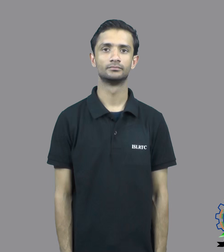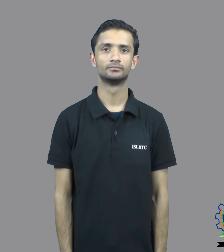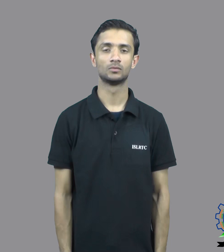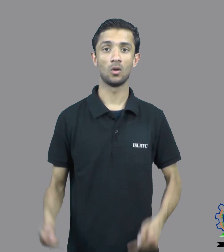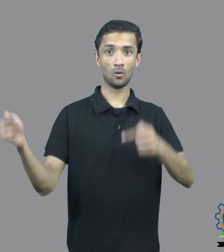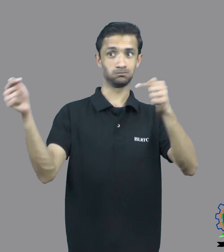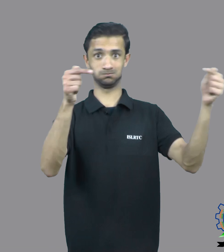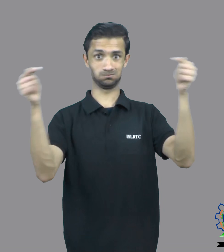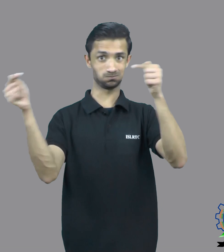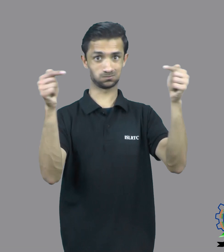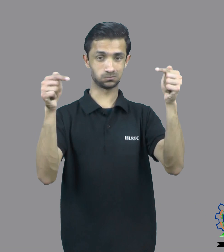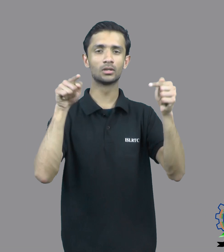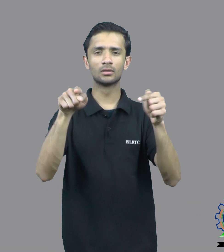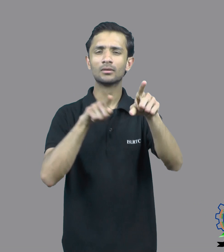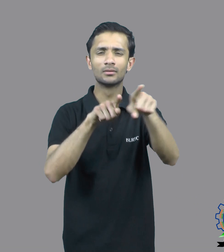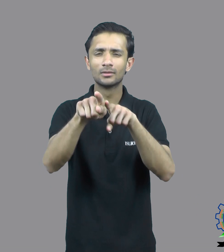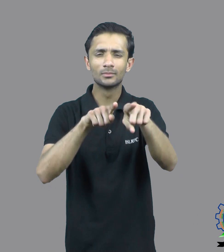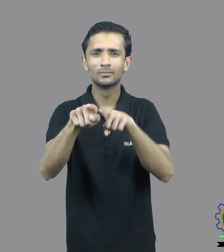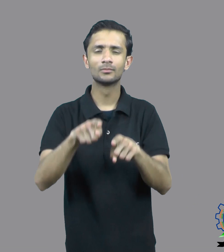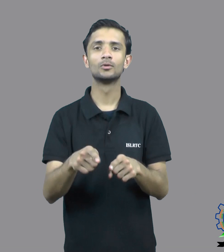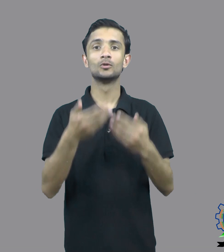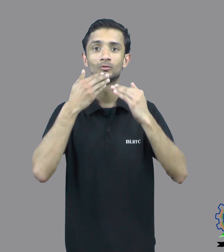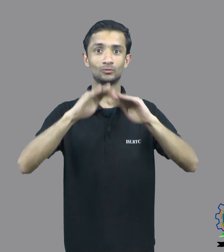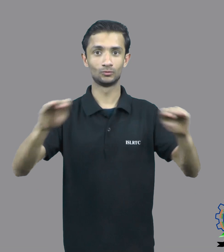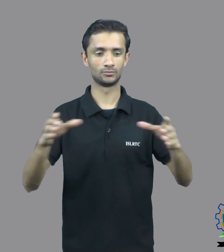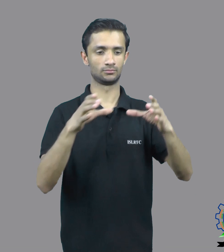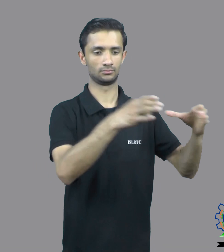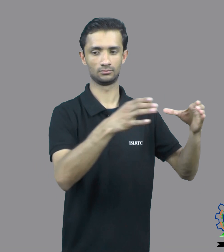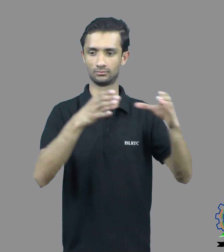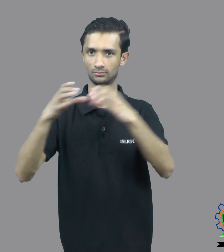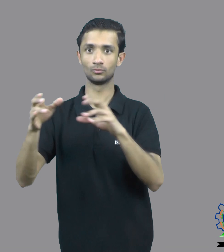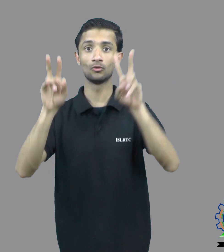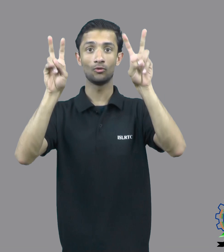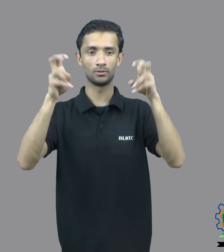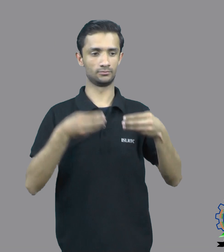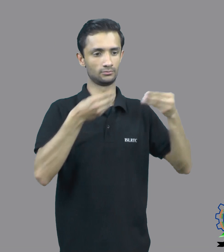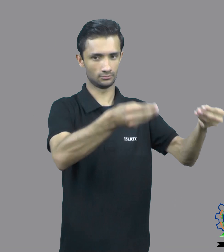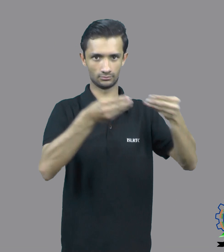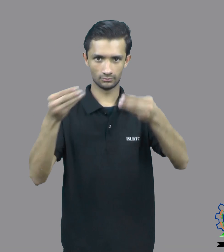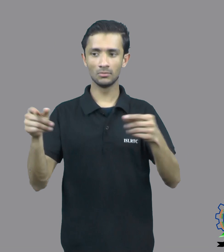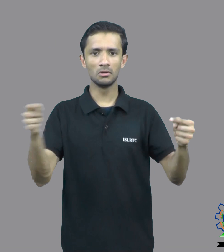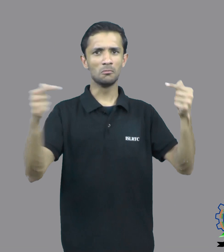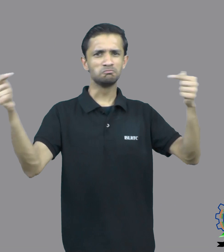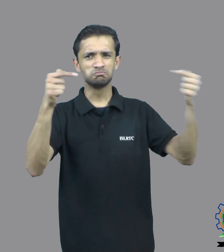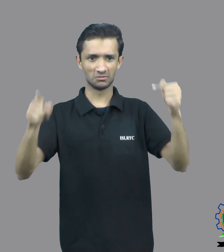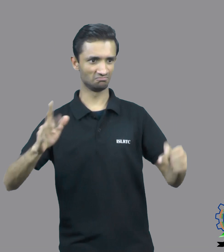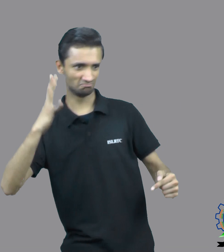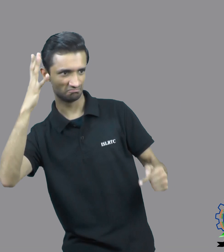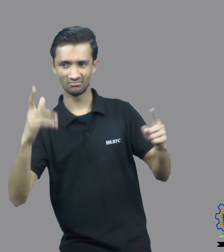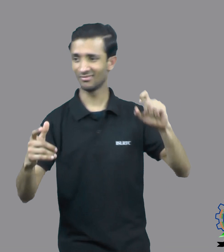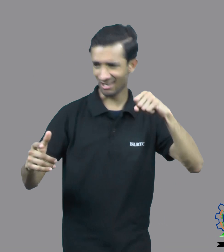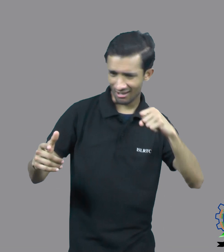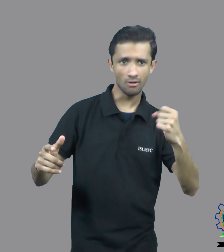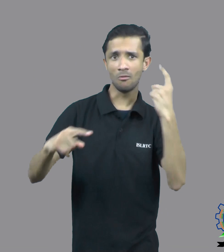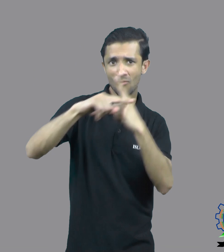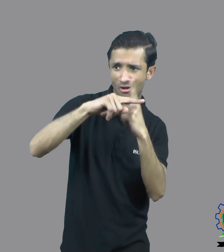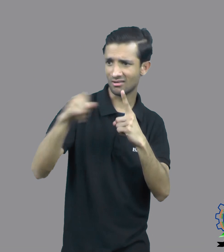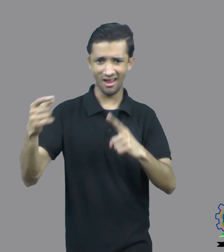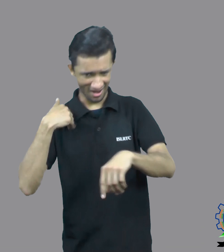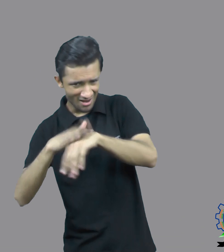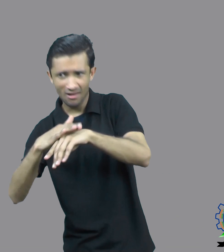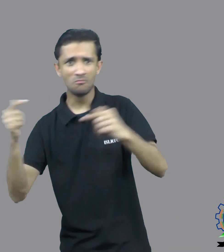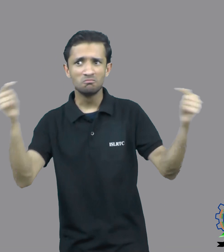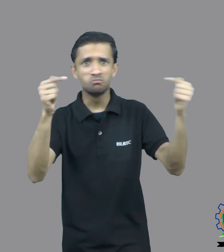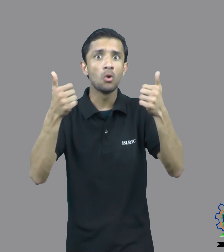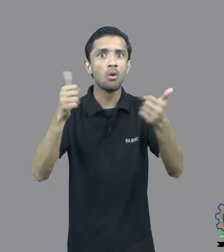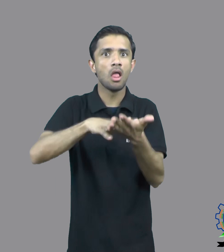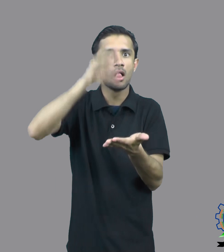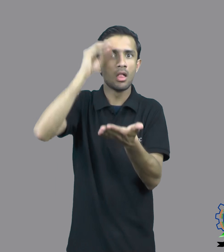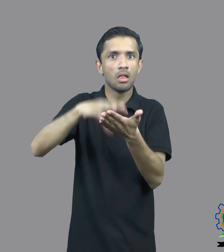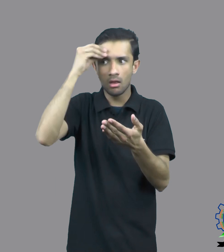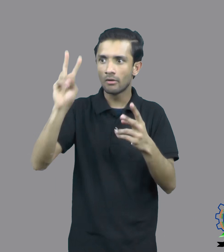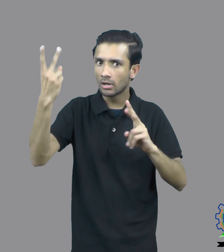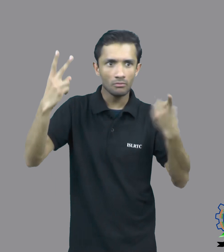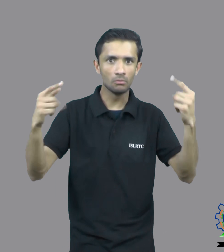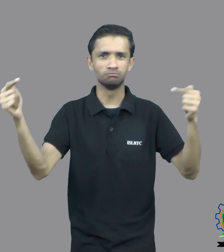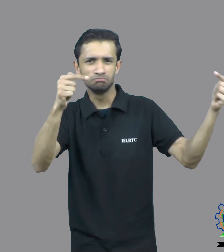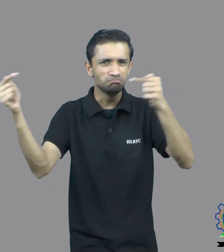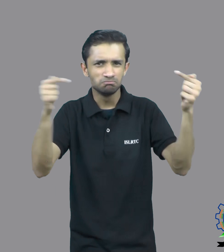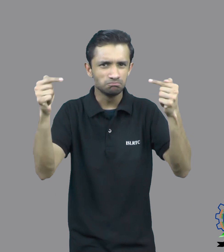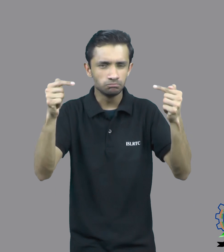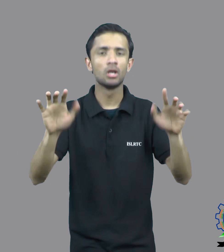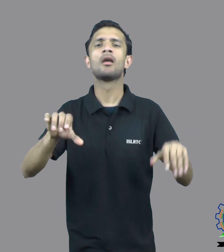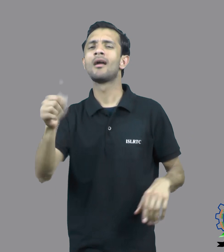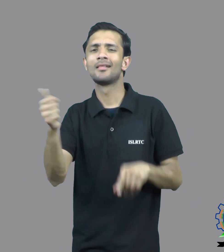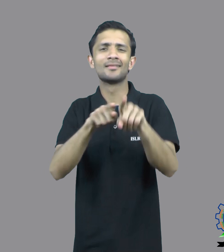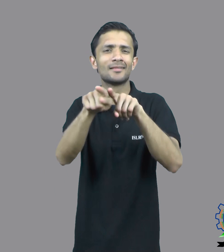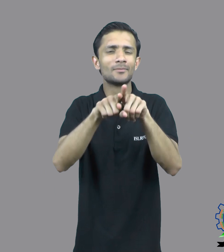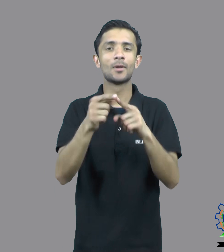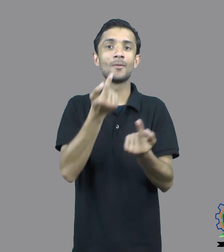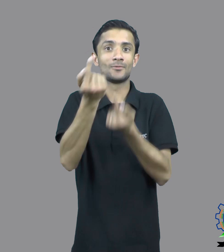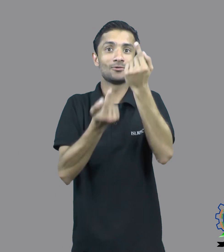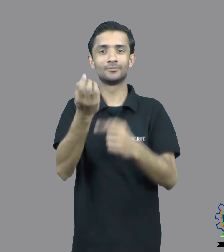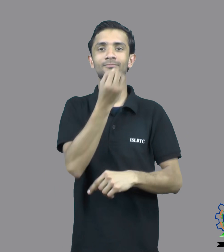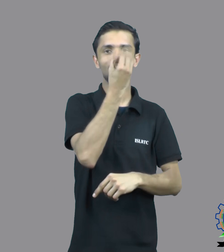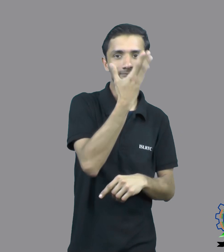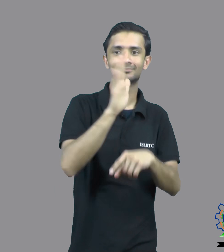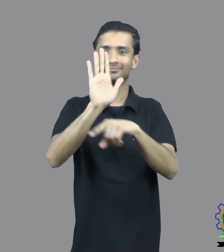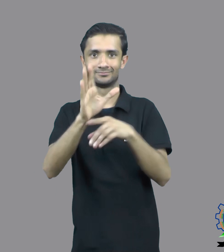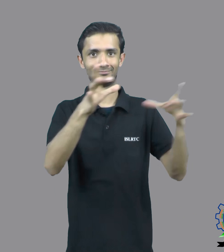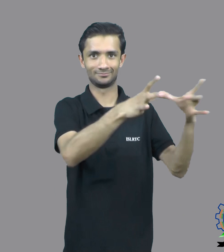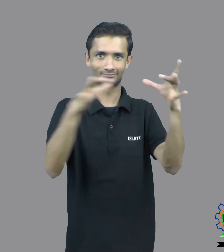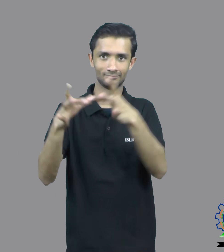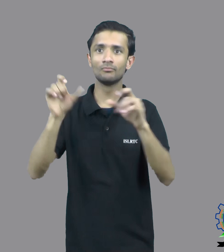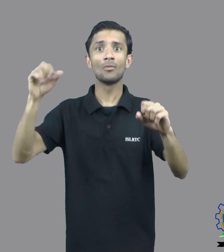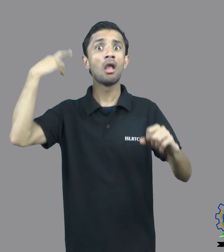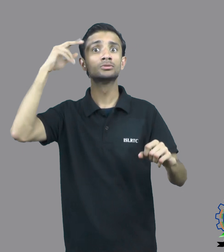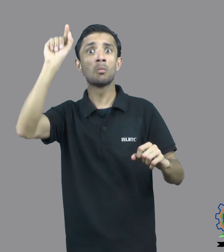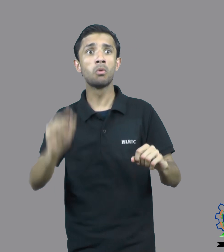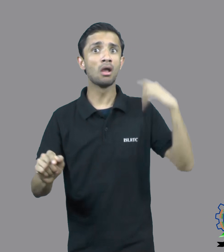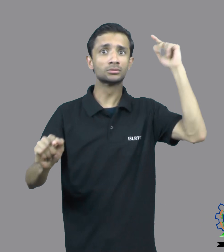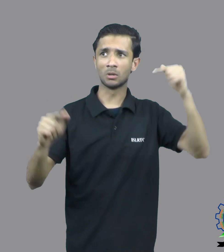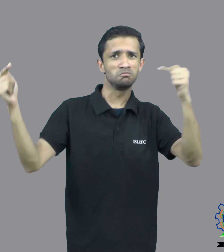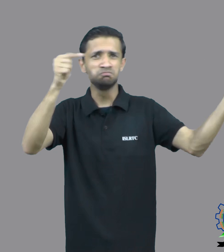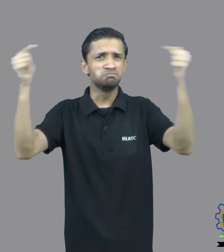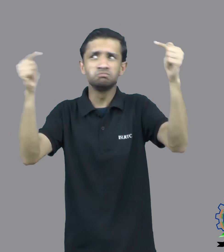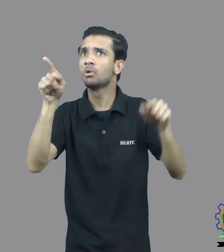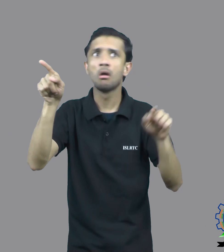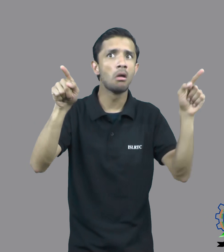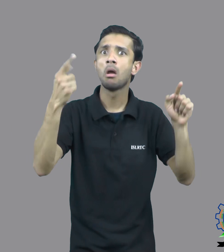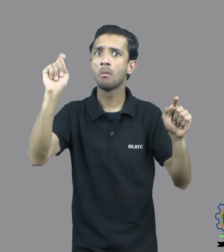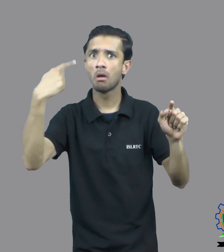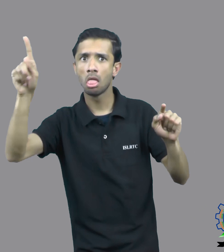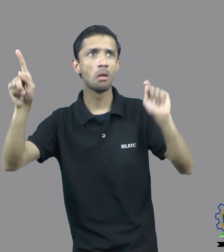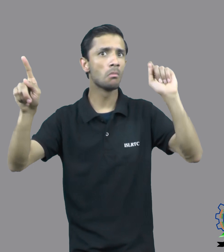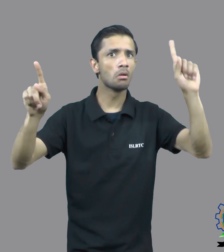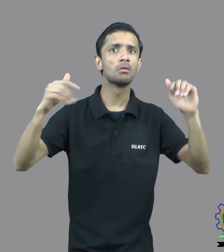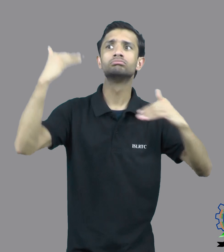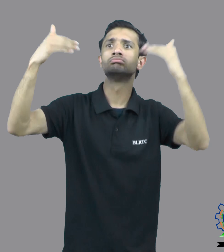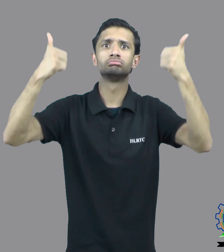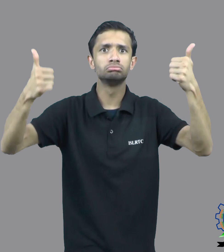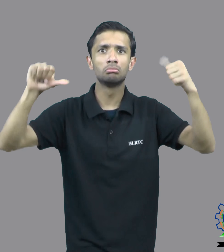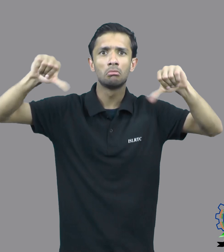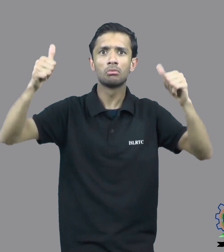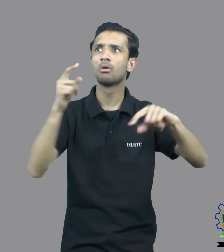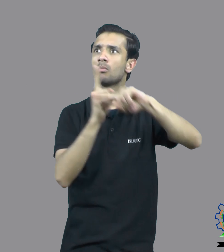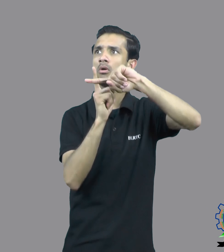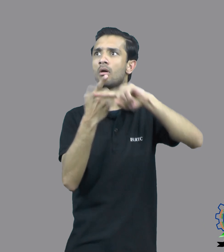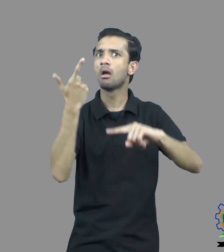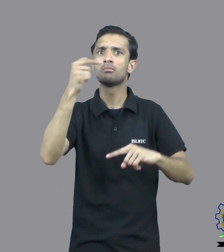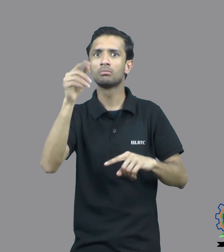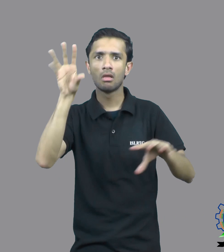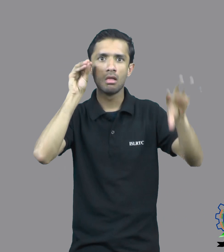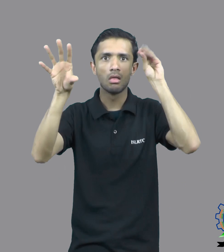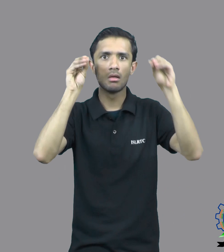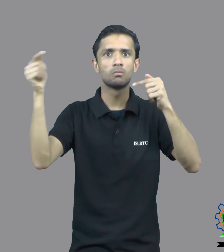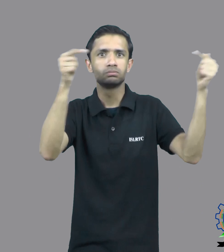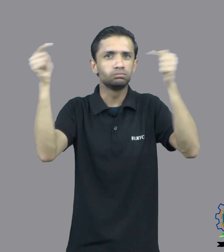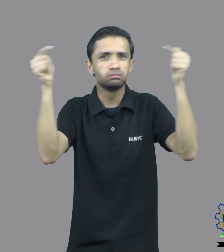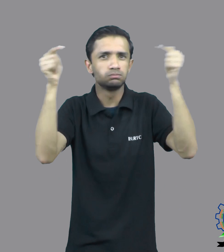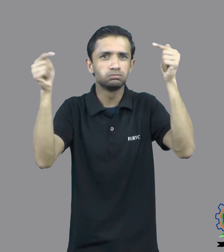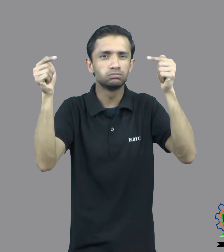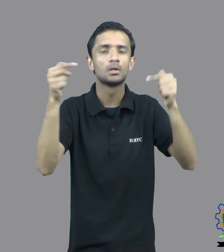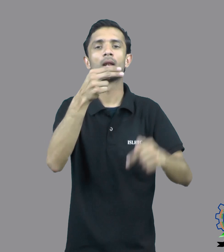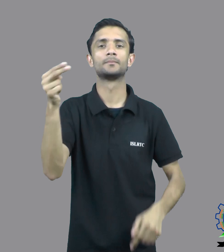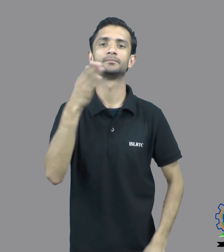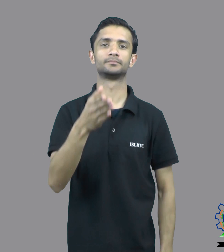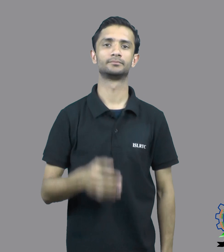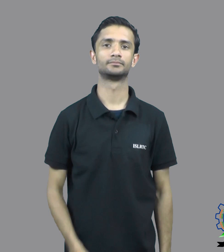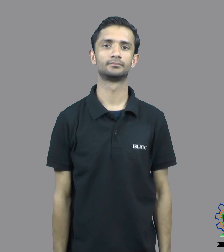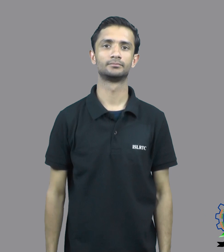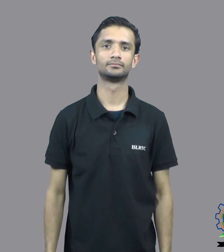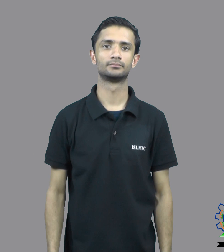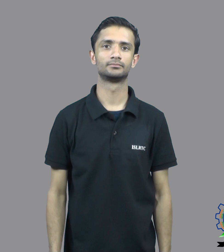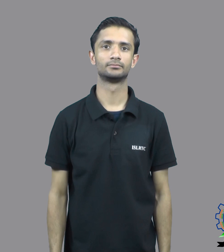Debate